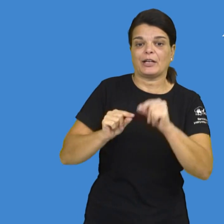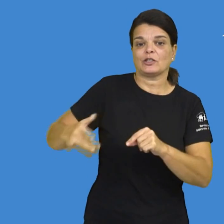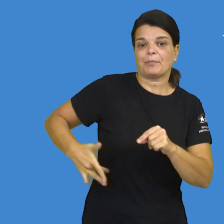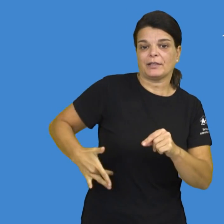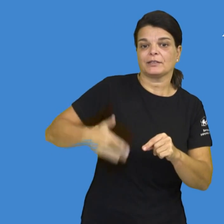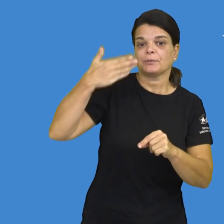hígado